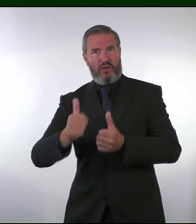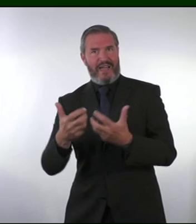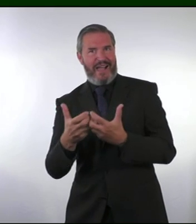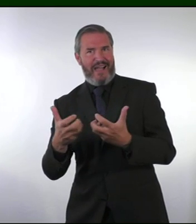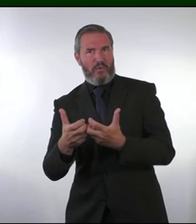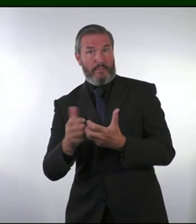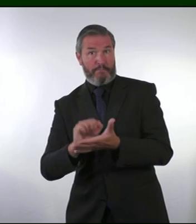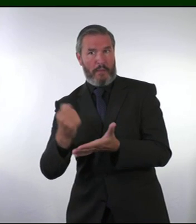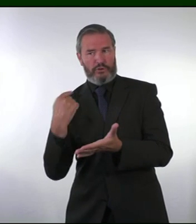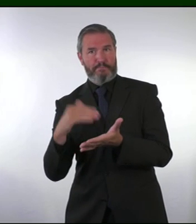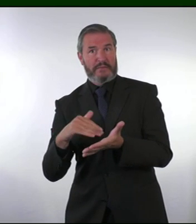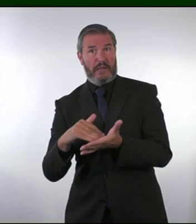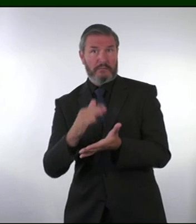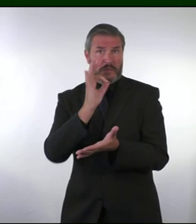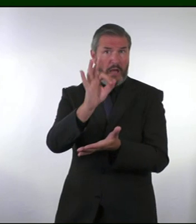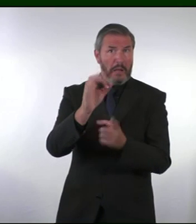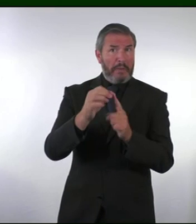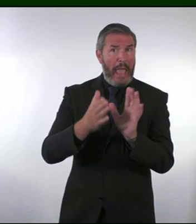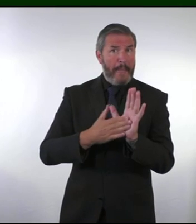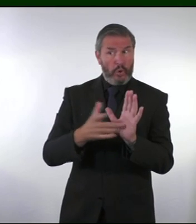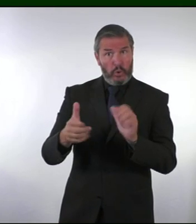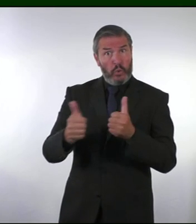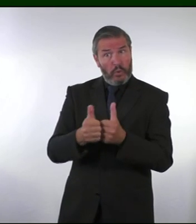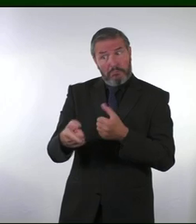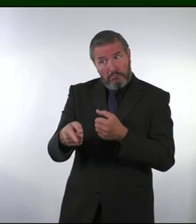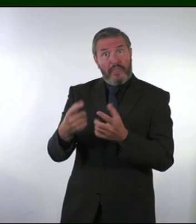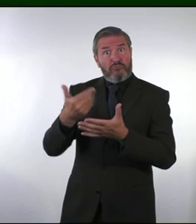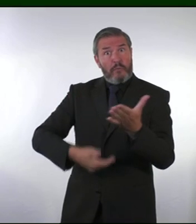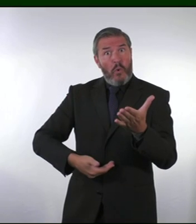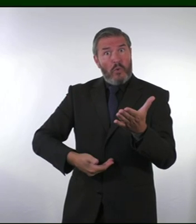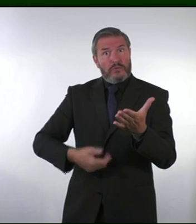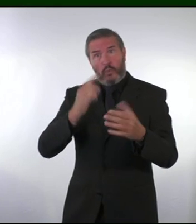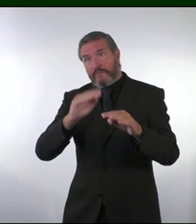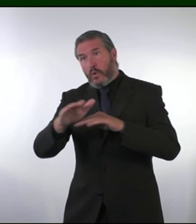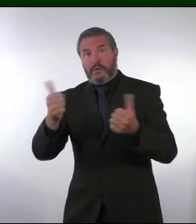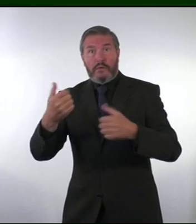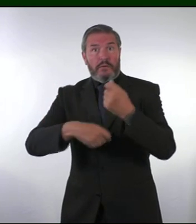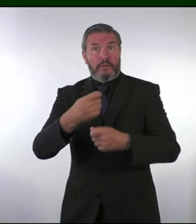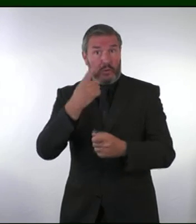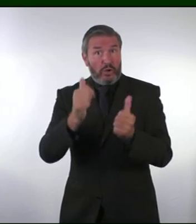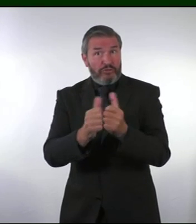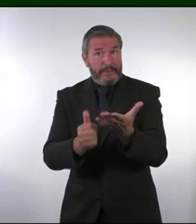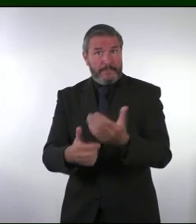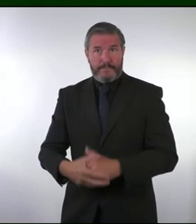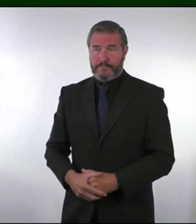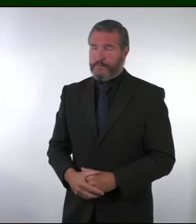Will the Prime Minister welcome those efforts to find a way forward out of this economic crisis?